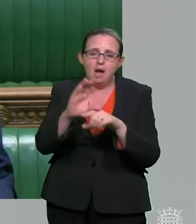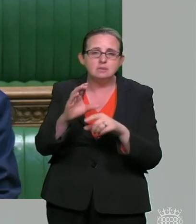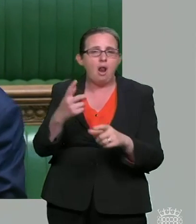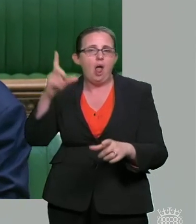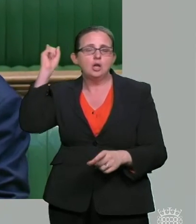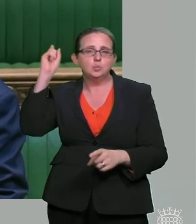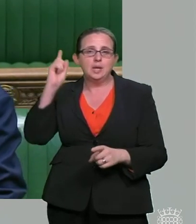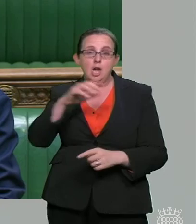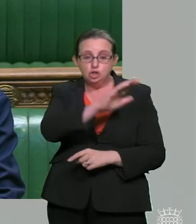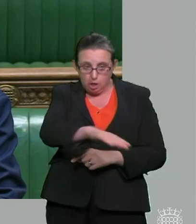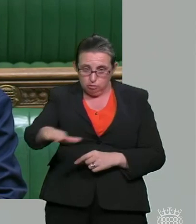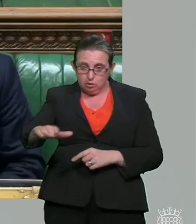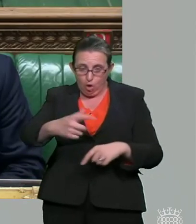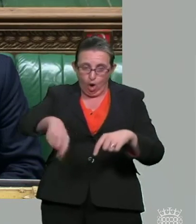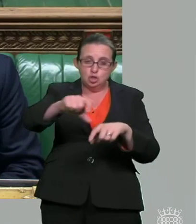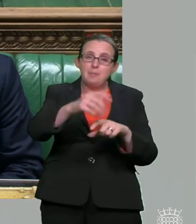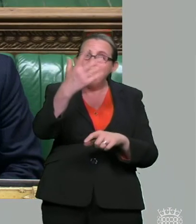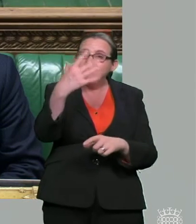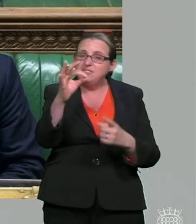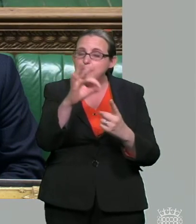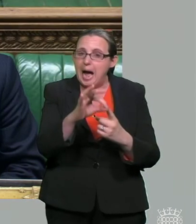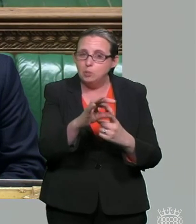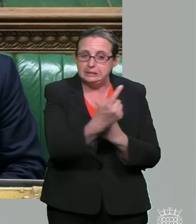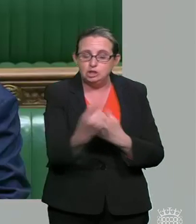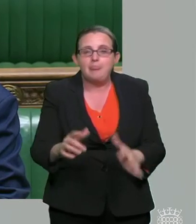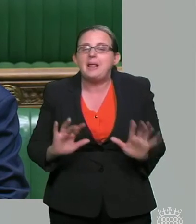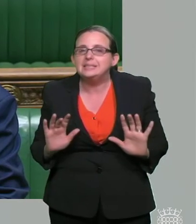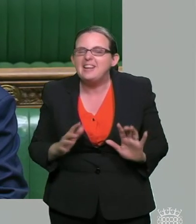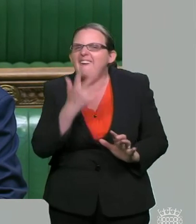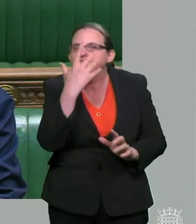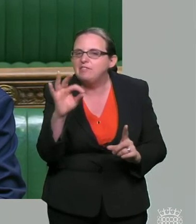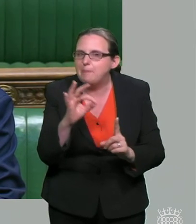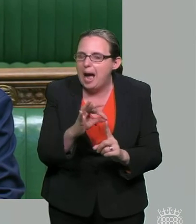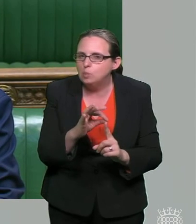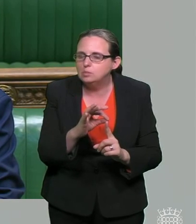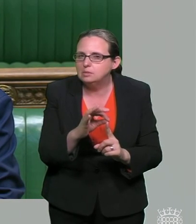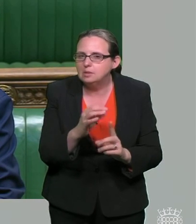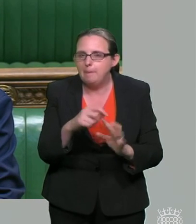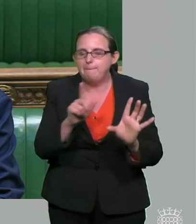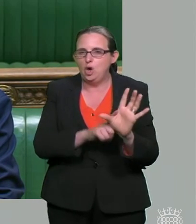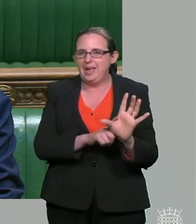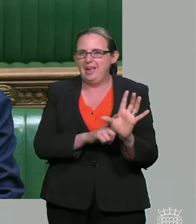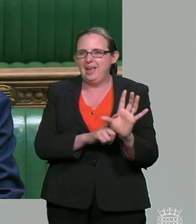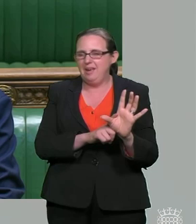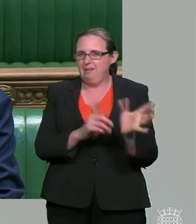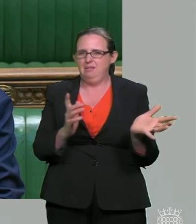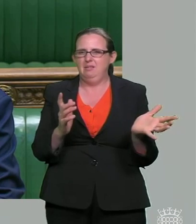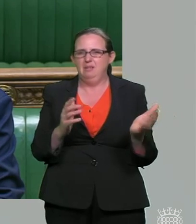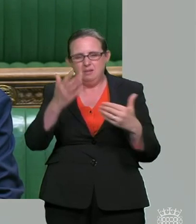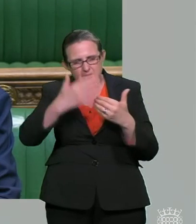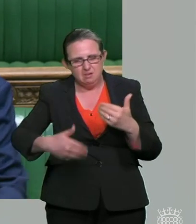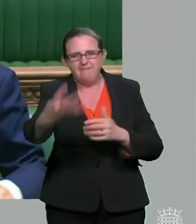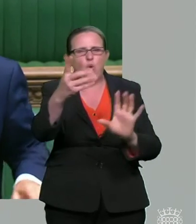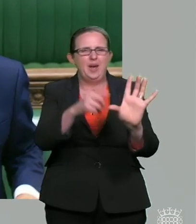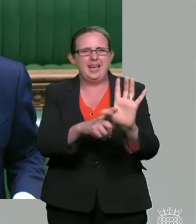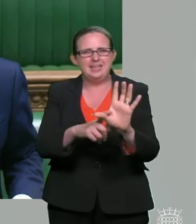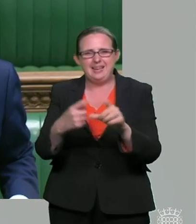Even if you add in previous announcements, in England it is only £310 per child over four years.